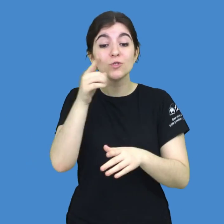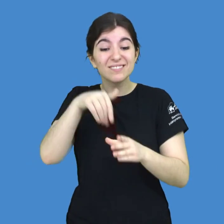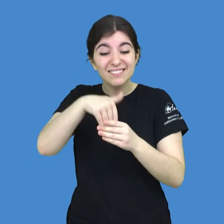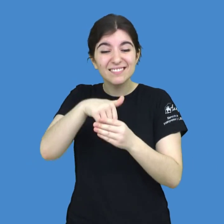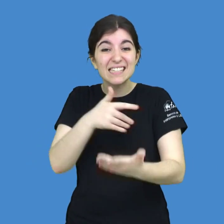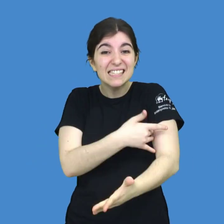dentro